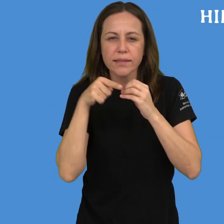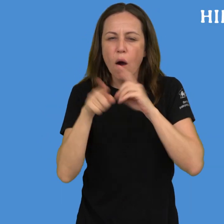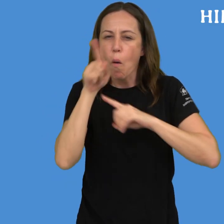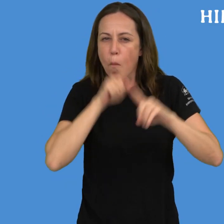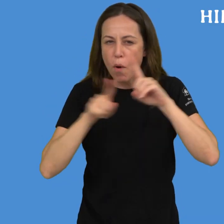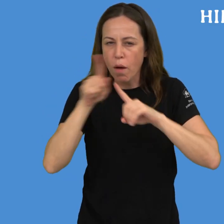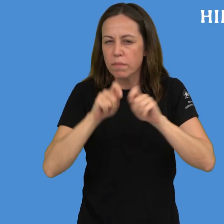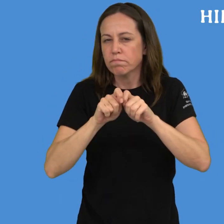problema